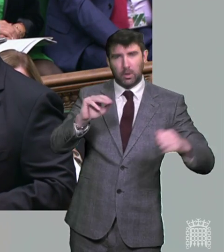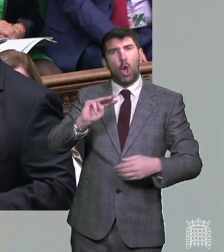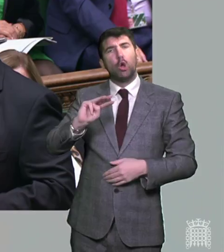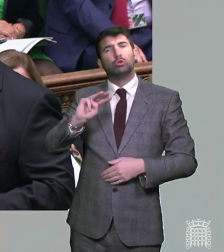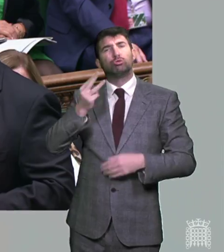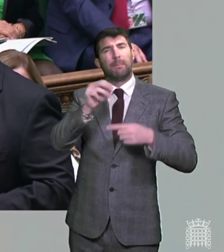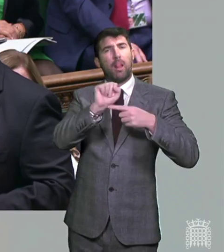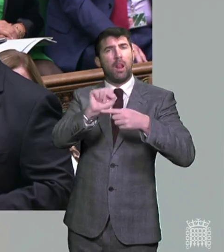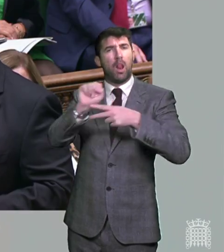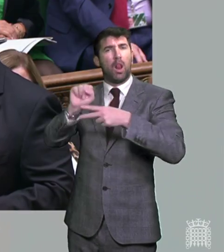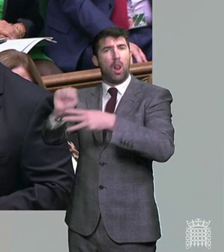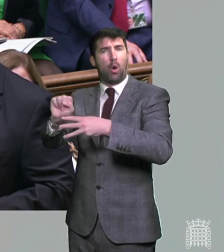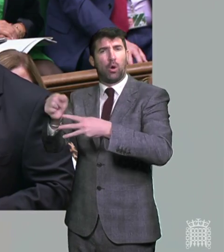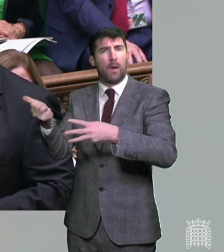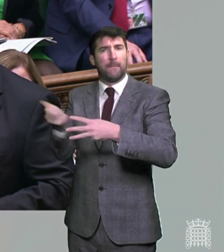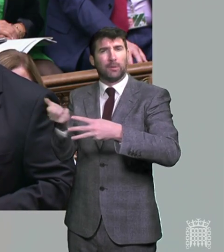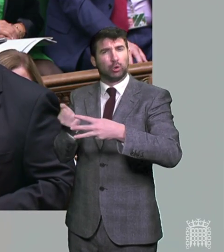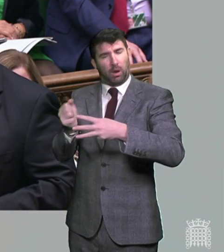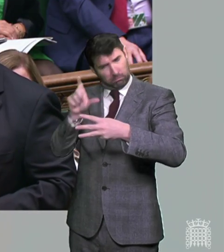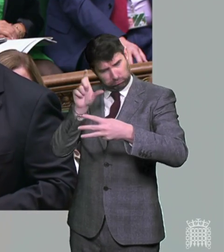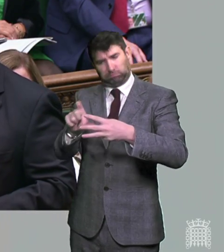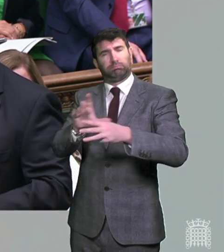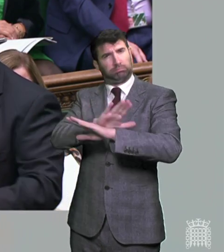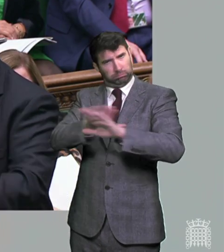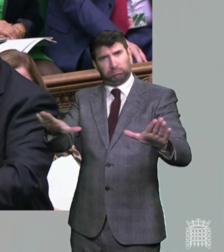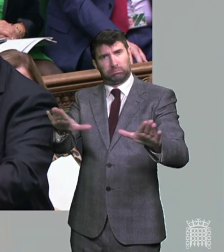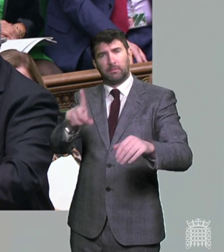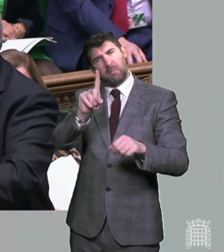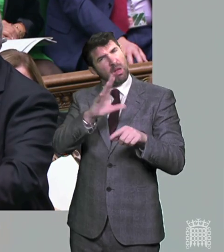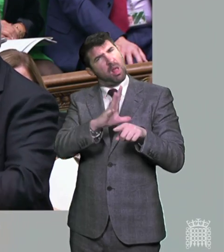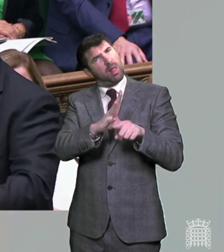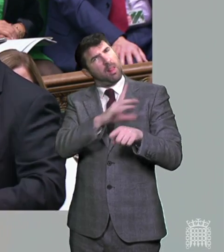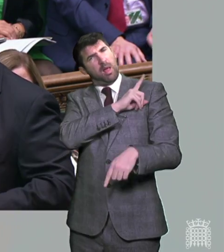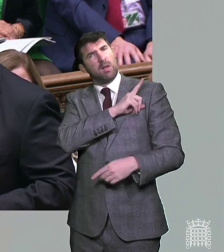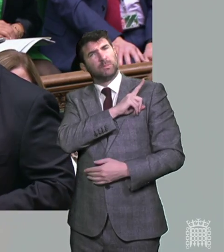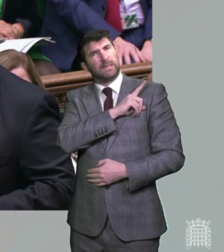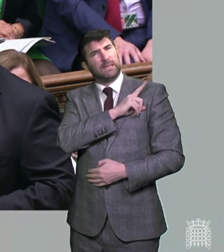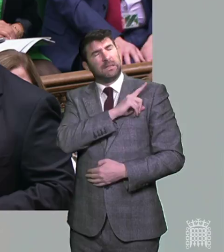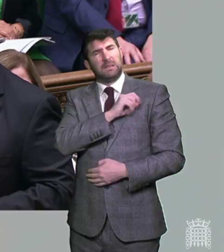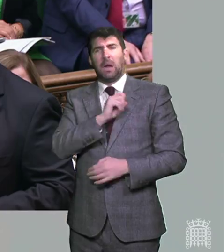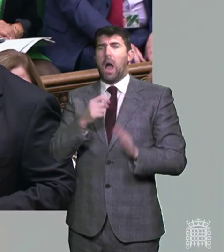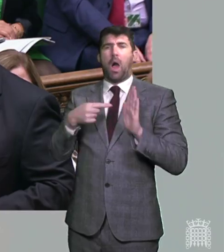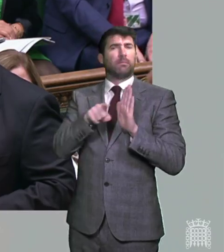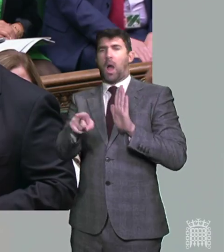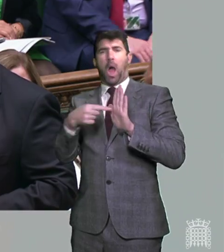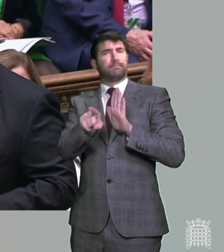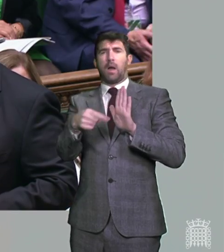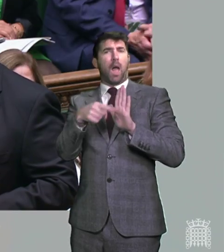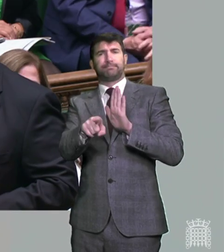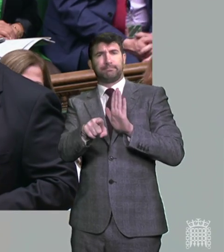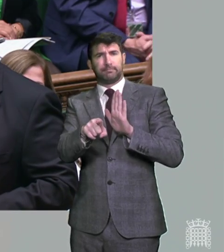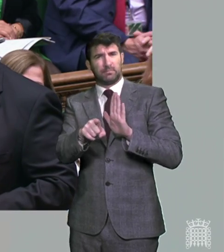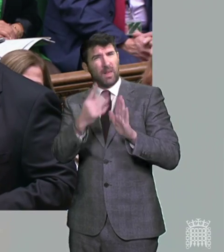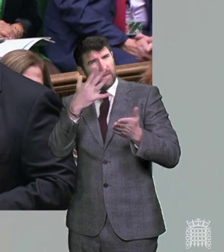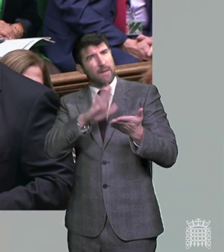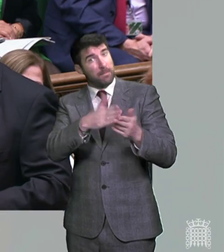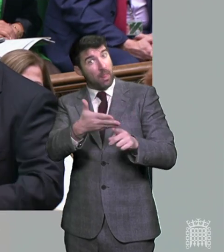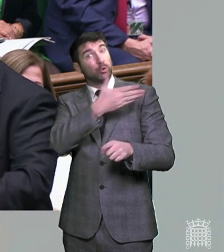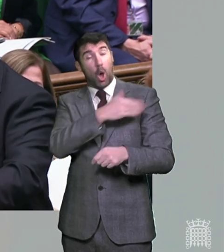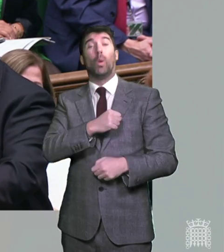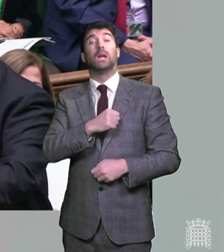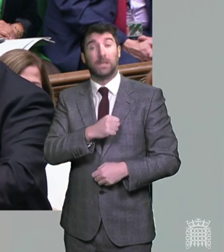But last week he repeatedly refused to say whether he would keep to a promise that he made only five months ago.